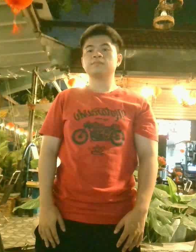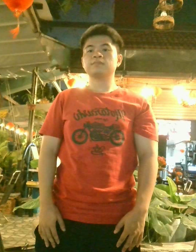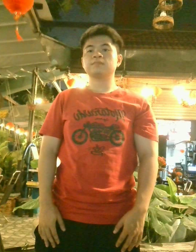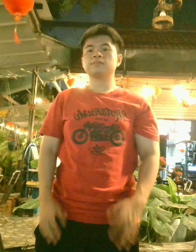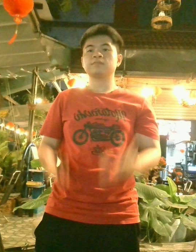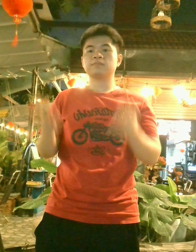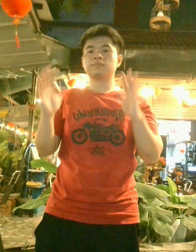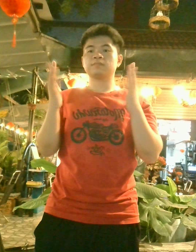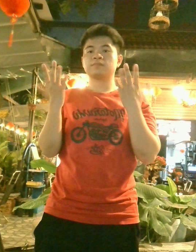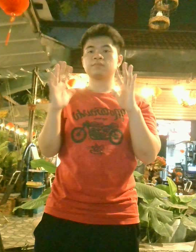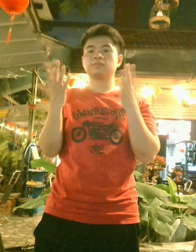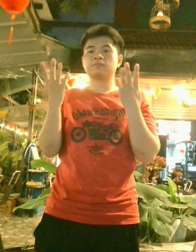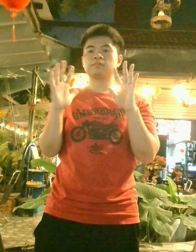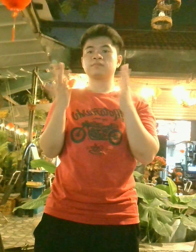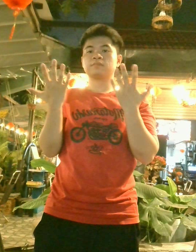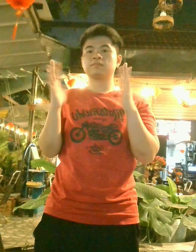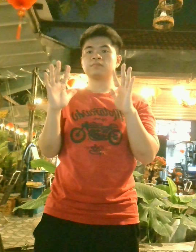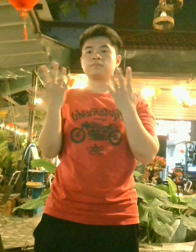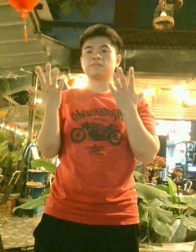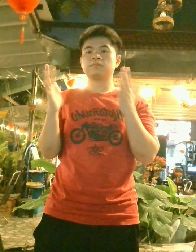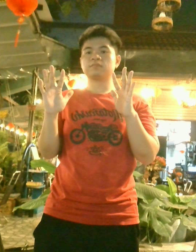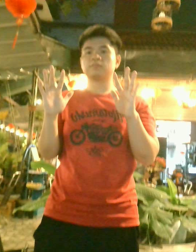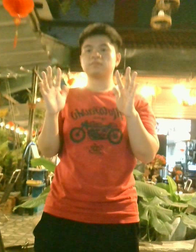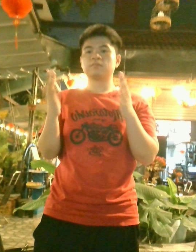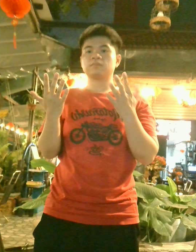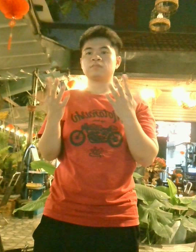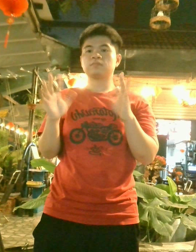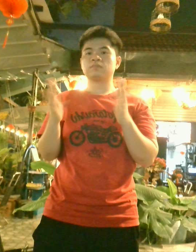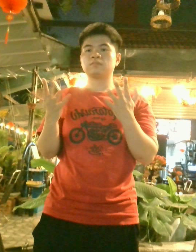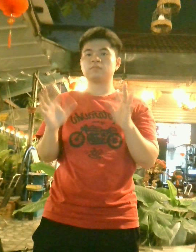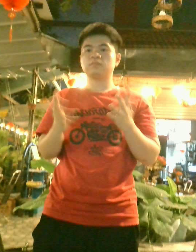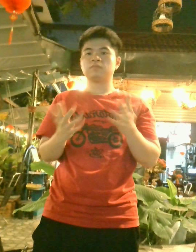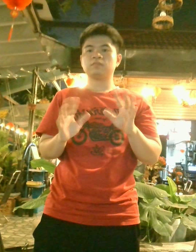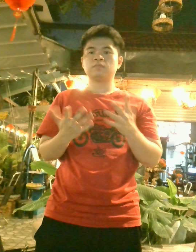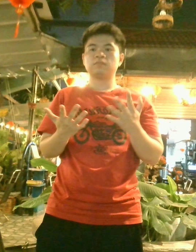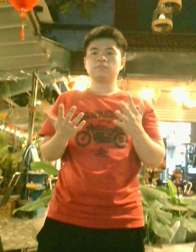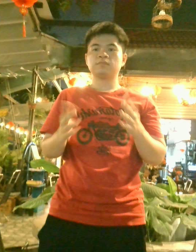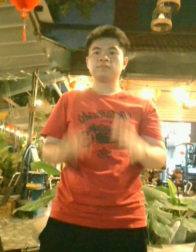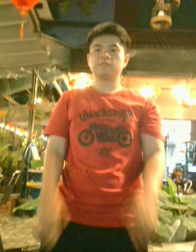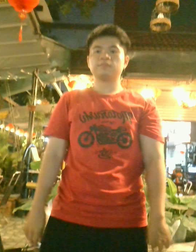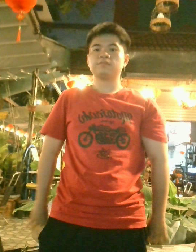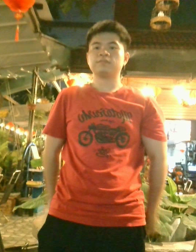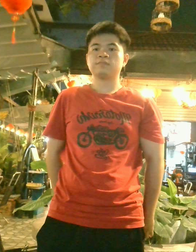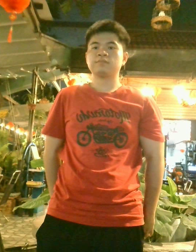vui mừng